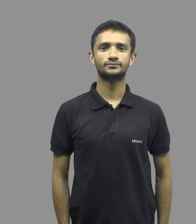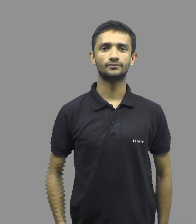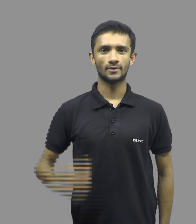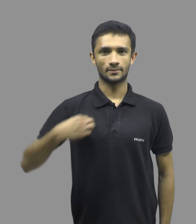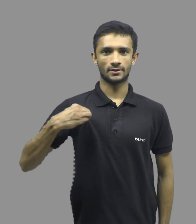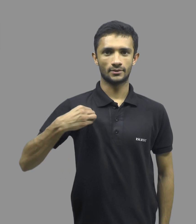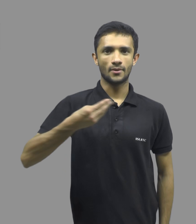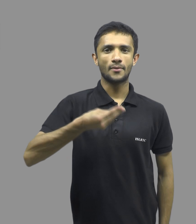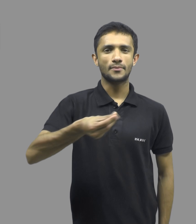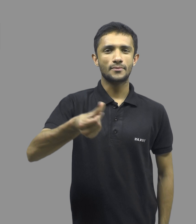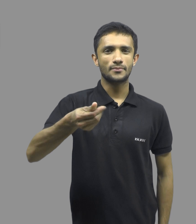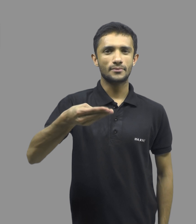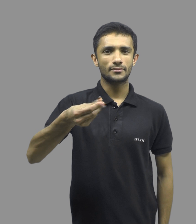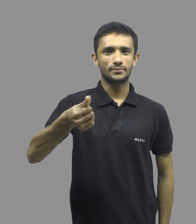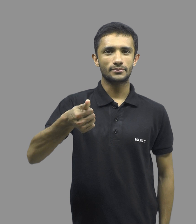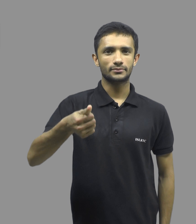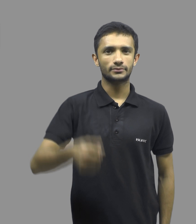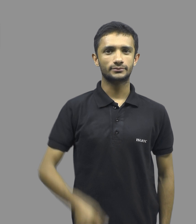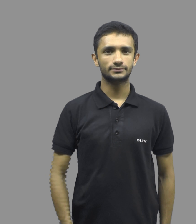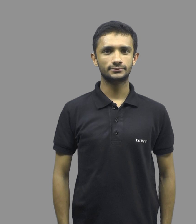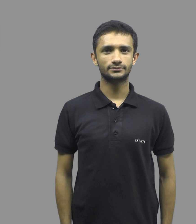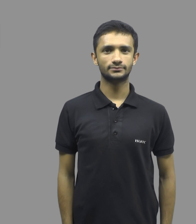Silk